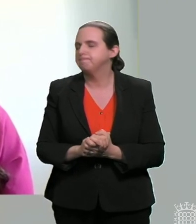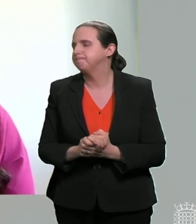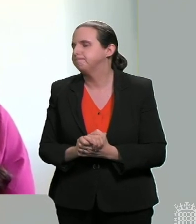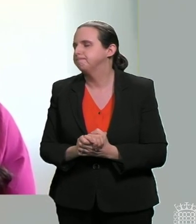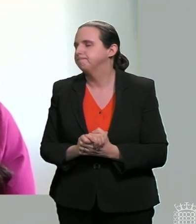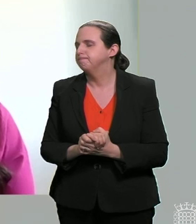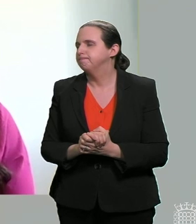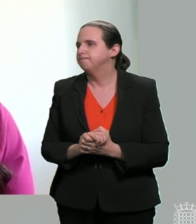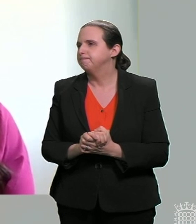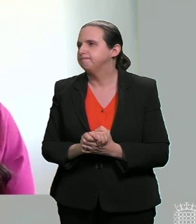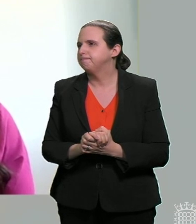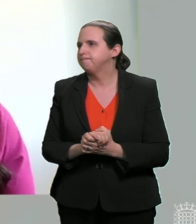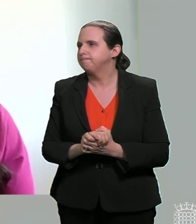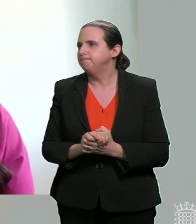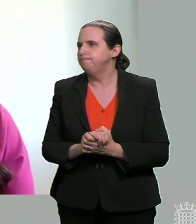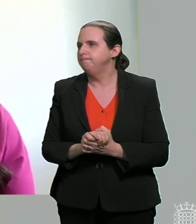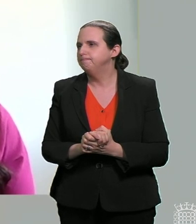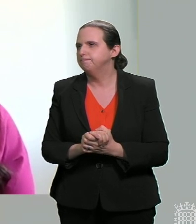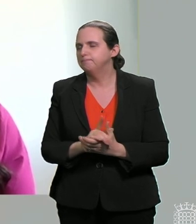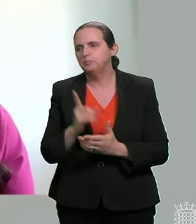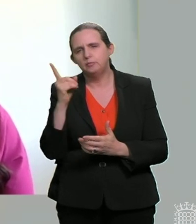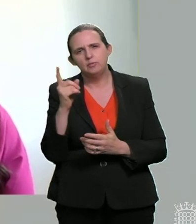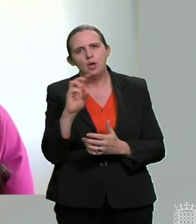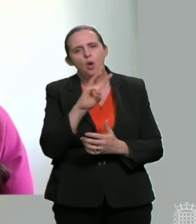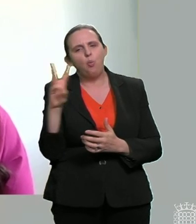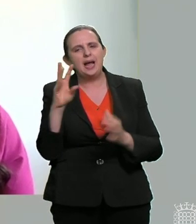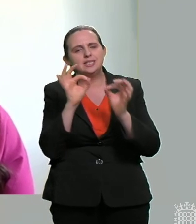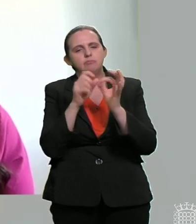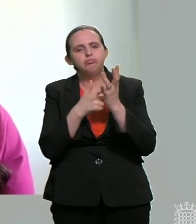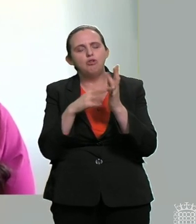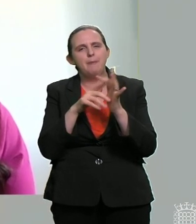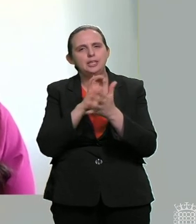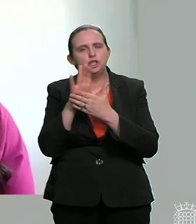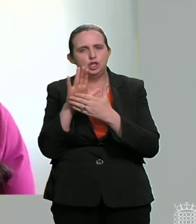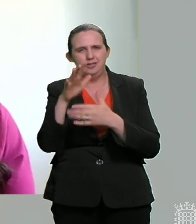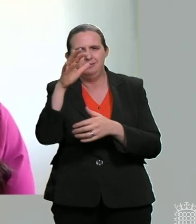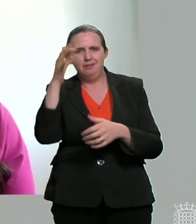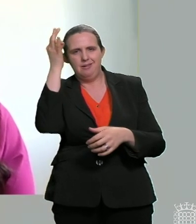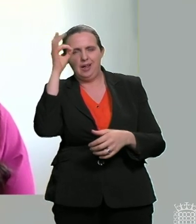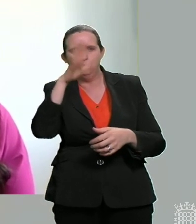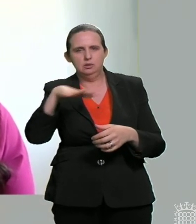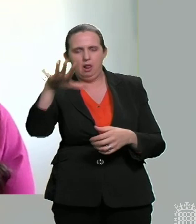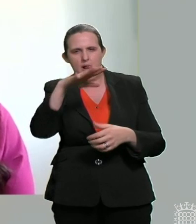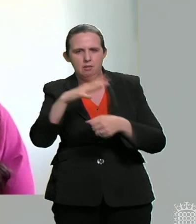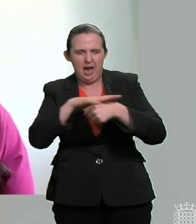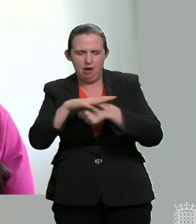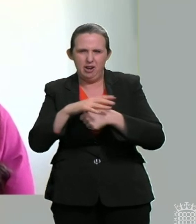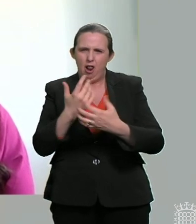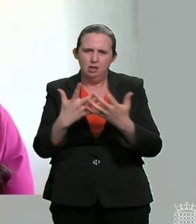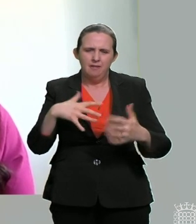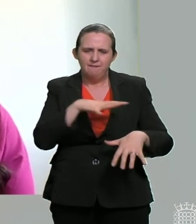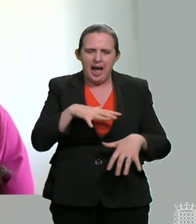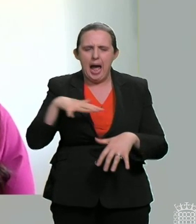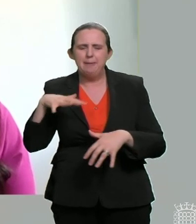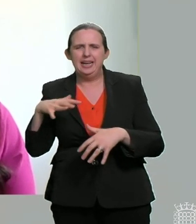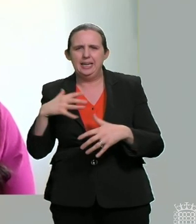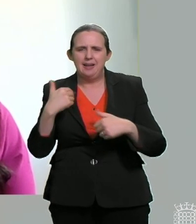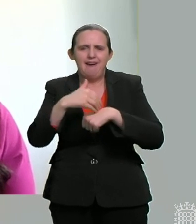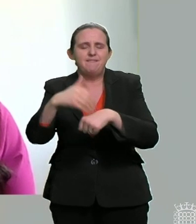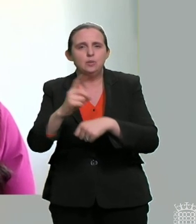Families across West Bromwich East who have been affected by cancer, just like my own, know all too well that early diagnosis and treatment can save a life.